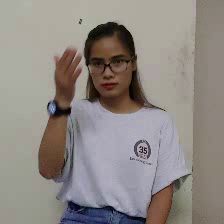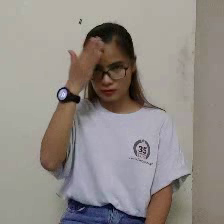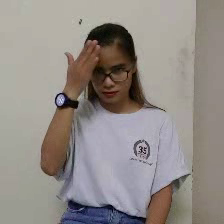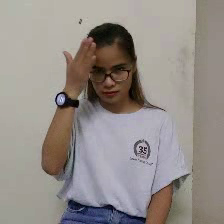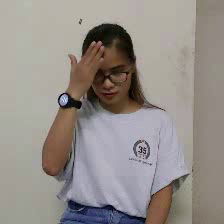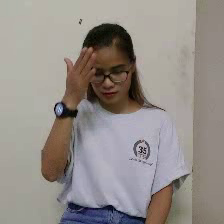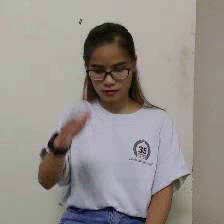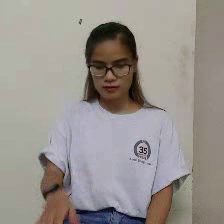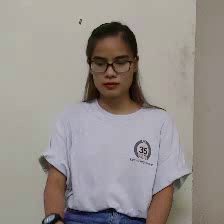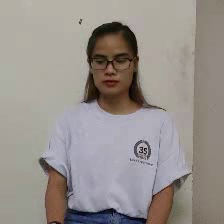Biết